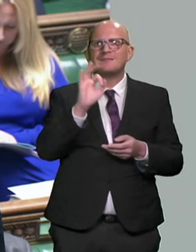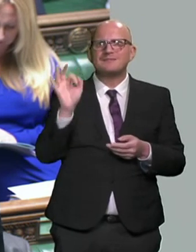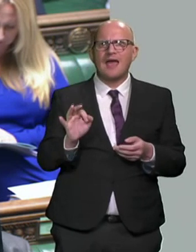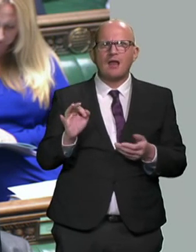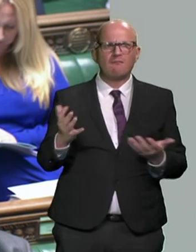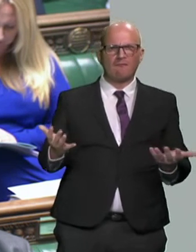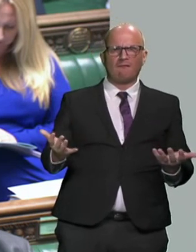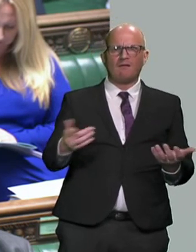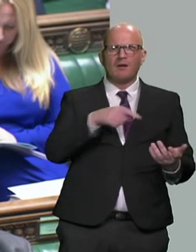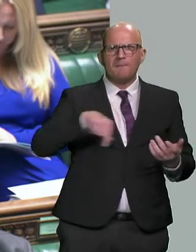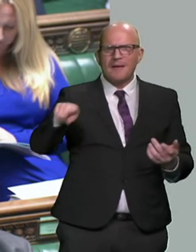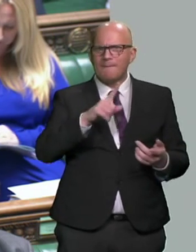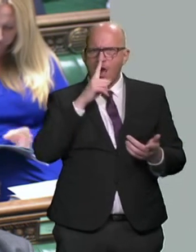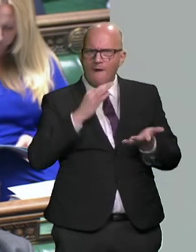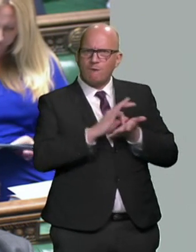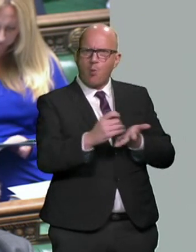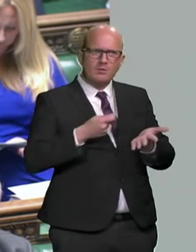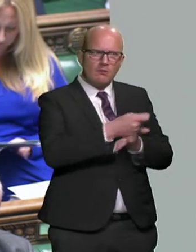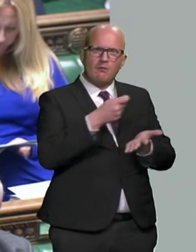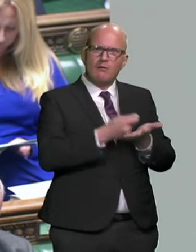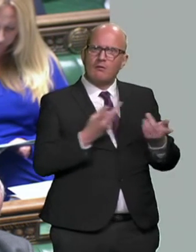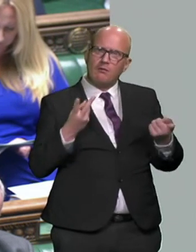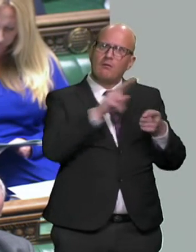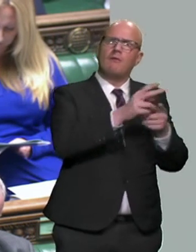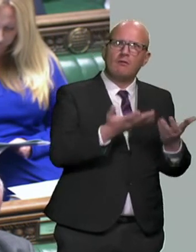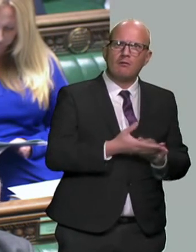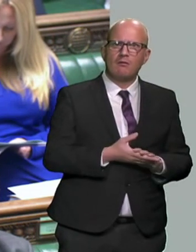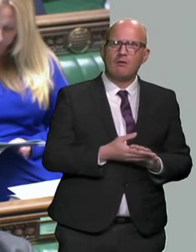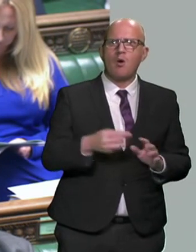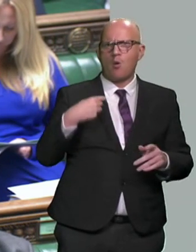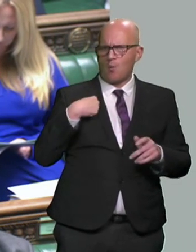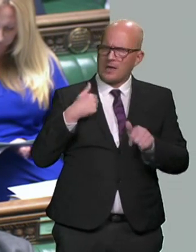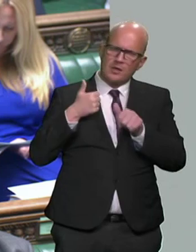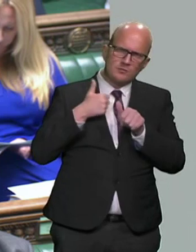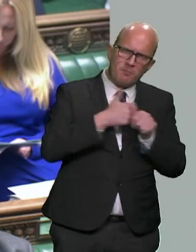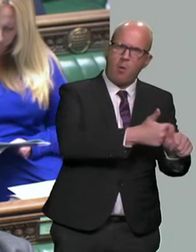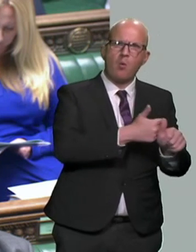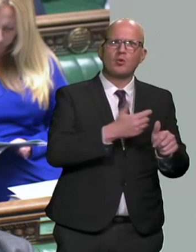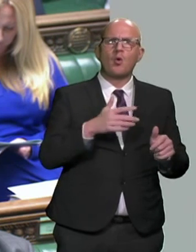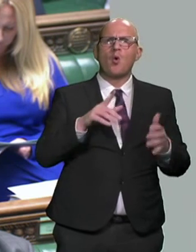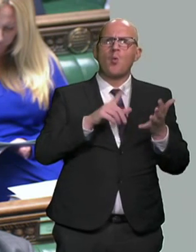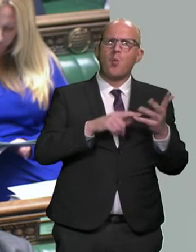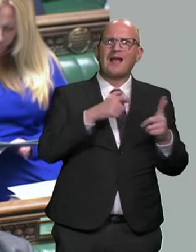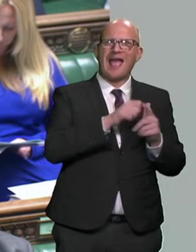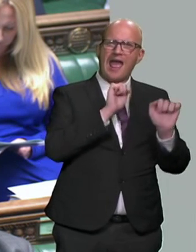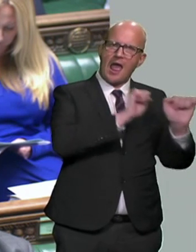We on the SNP Benches called for the cut before the Chancellor brought it in, and we support UKHospitality’s “VAT’s enough” campaign.